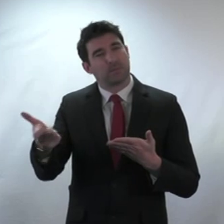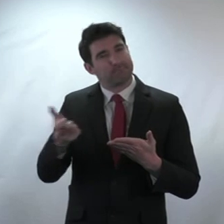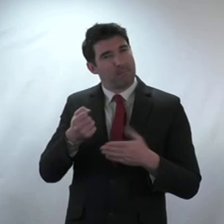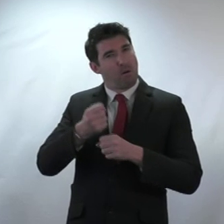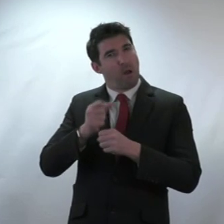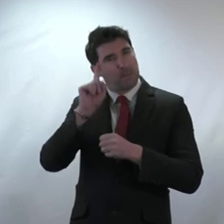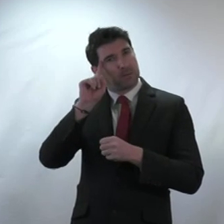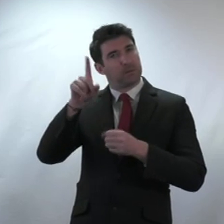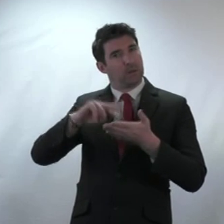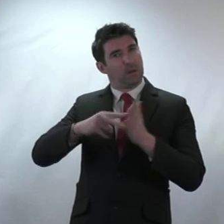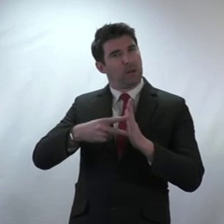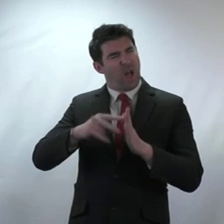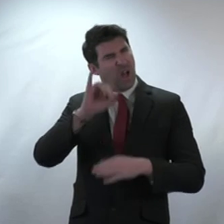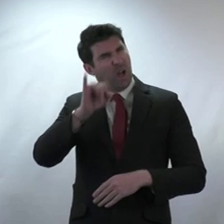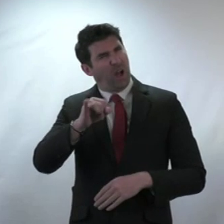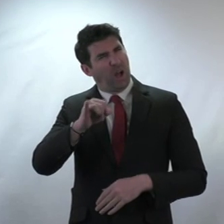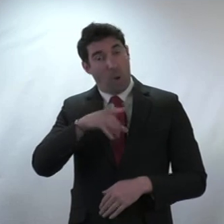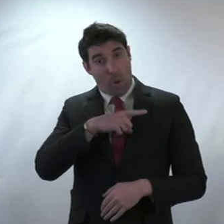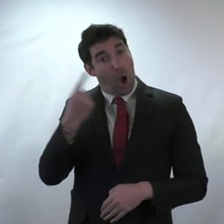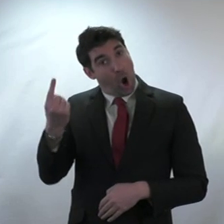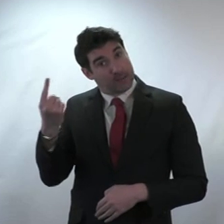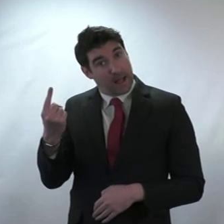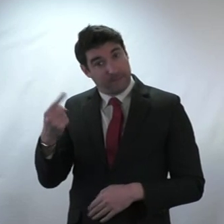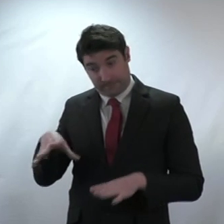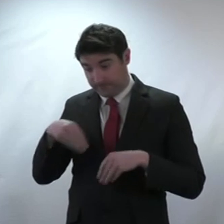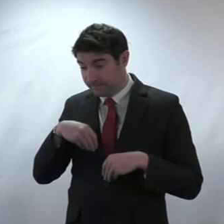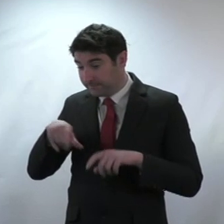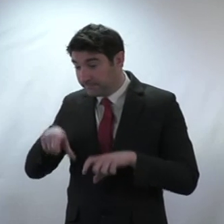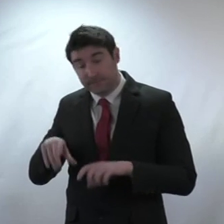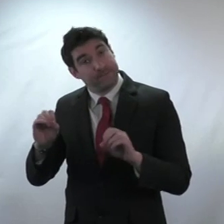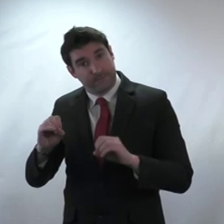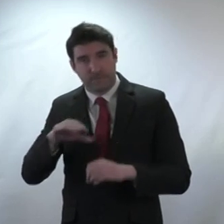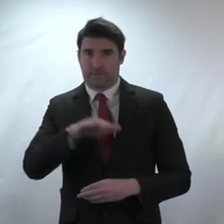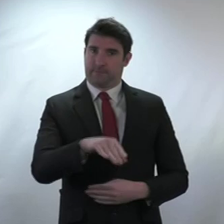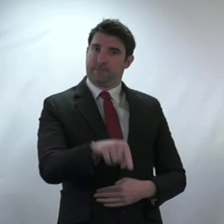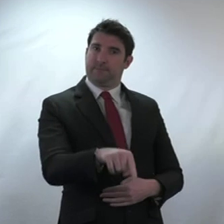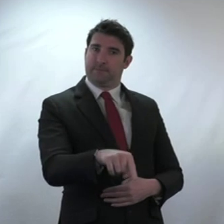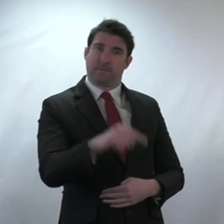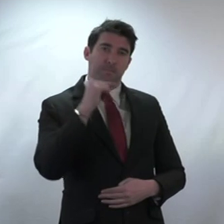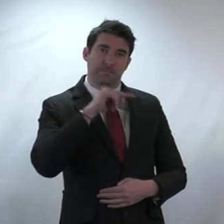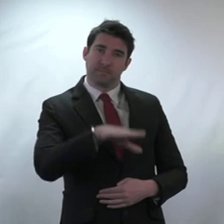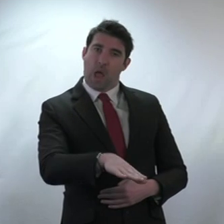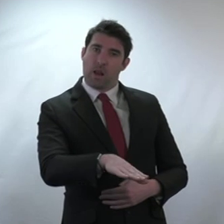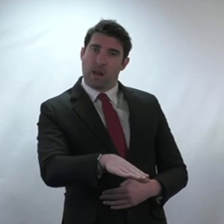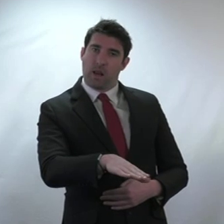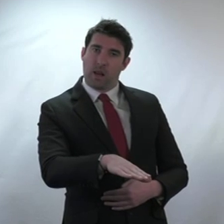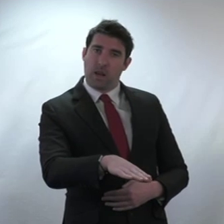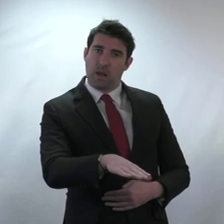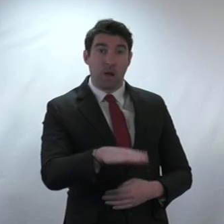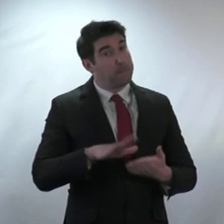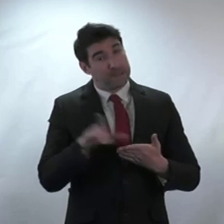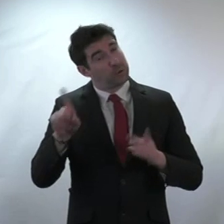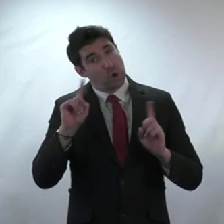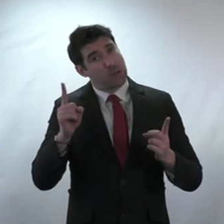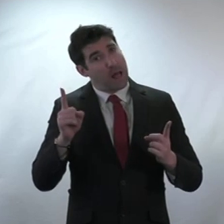Is it not wrong to exclude parents on the lowest income from support to look after their children, and will the Prime Minister urgently look again at that?